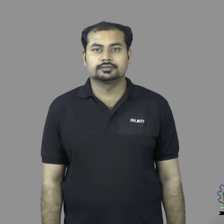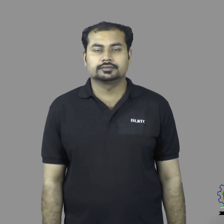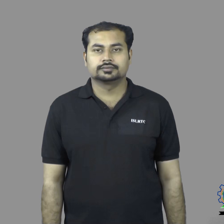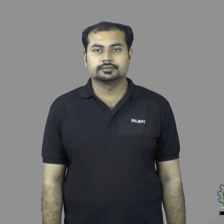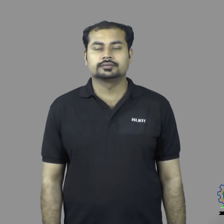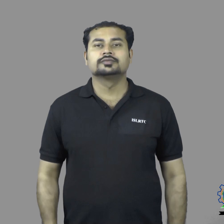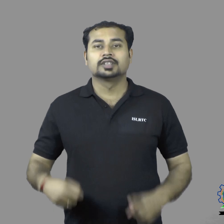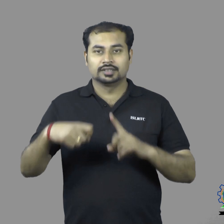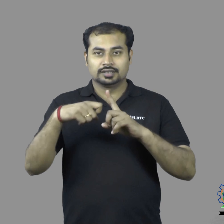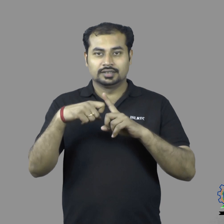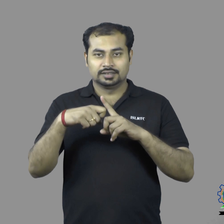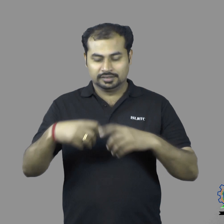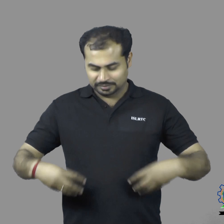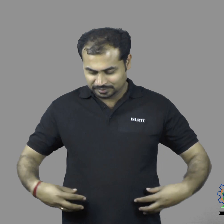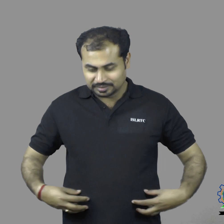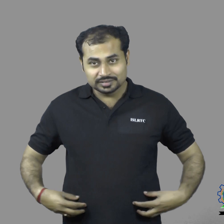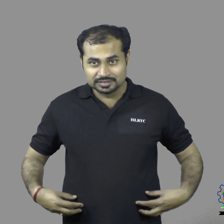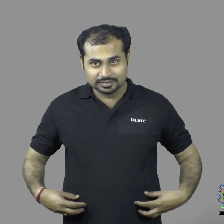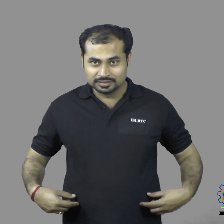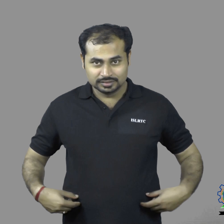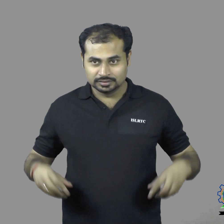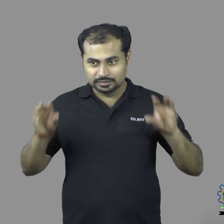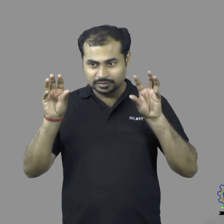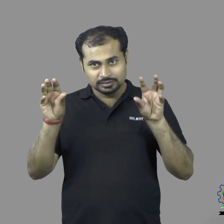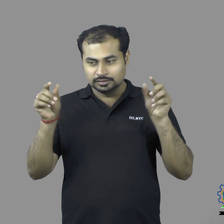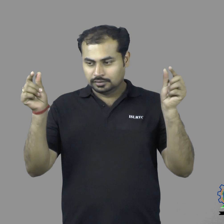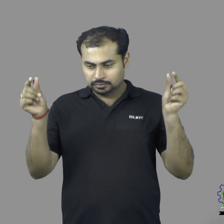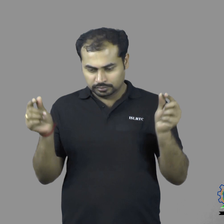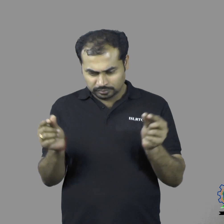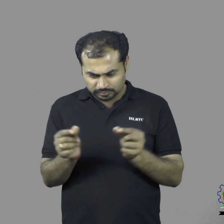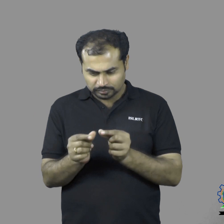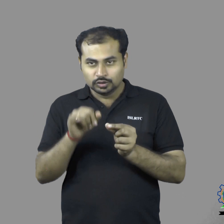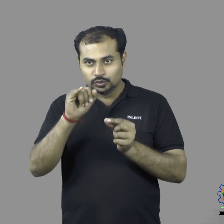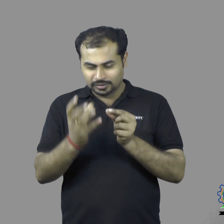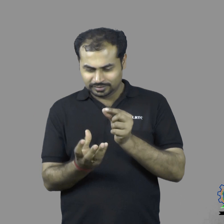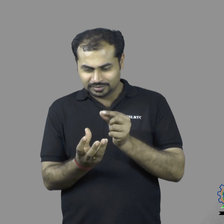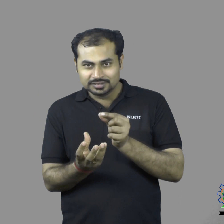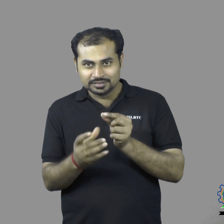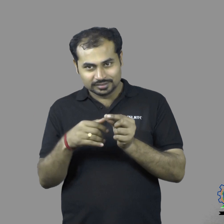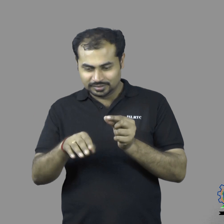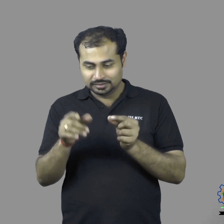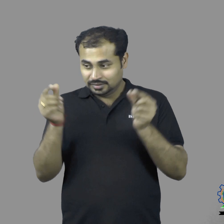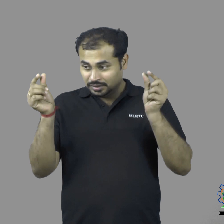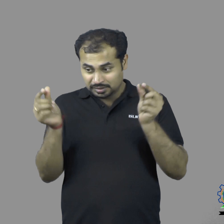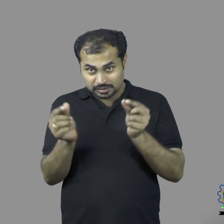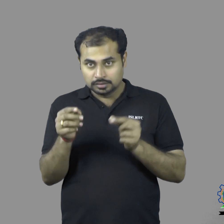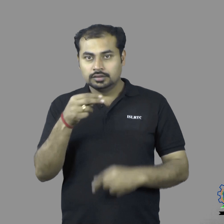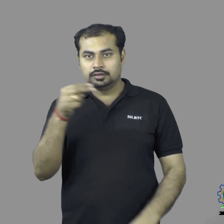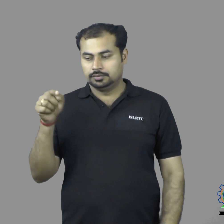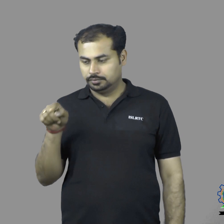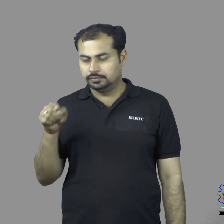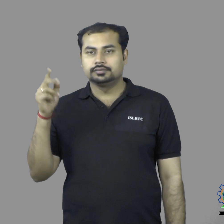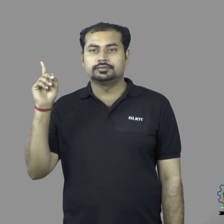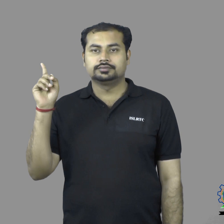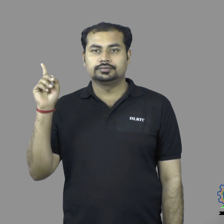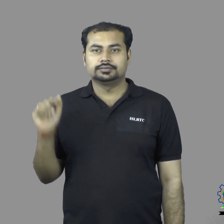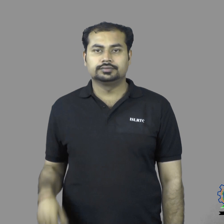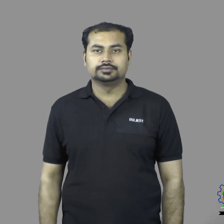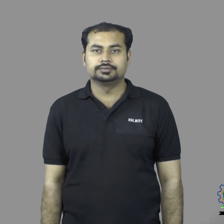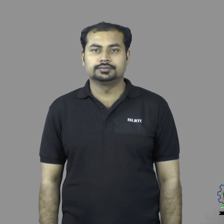Renal Pelvis and Ureter